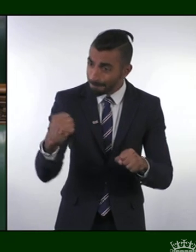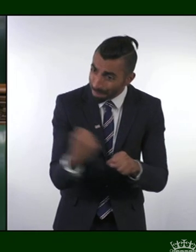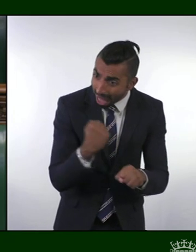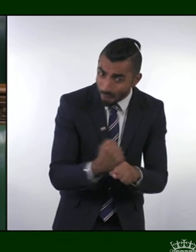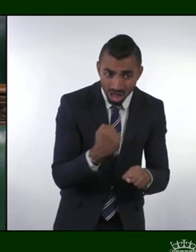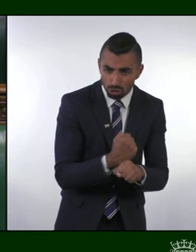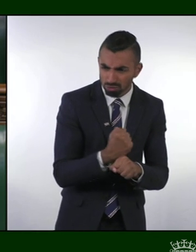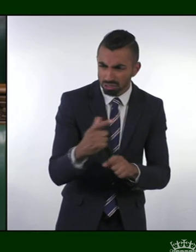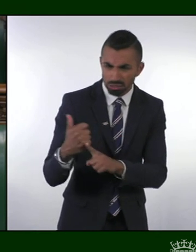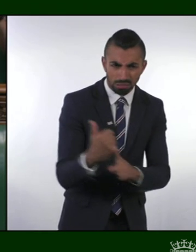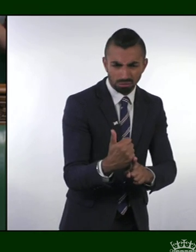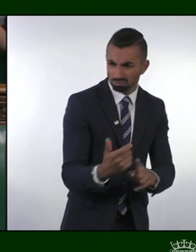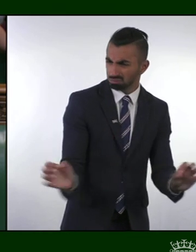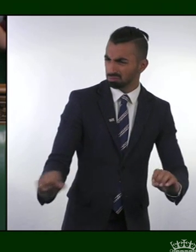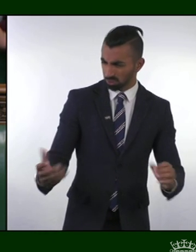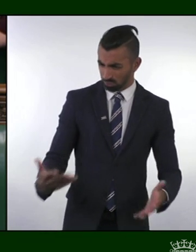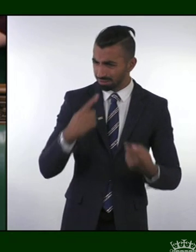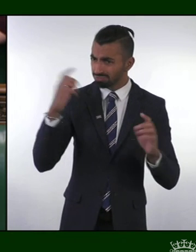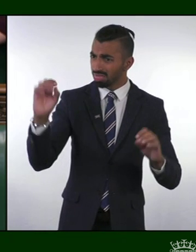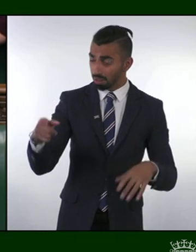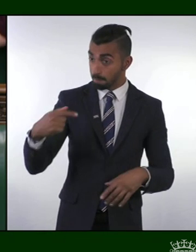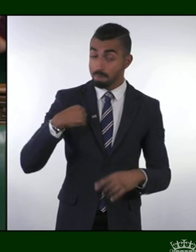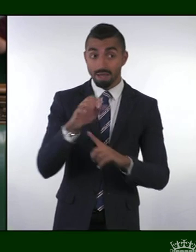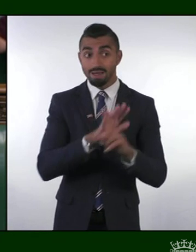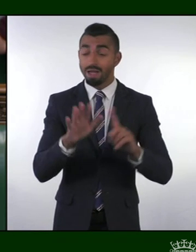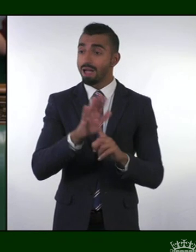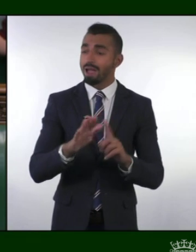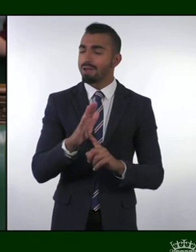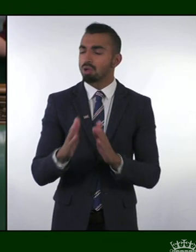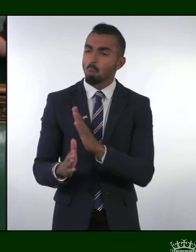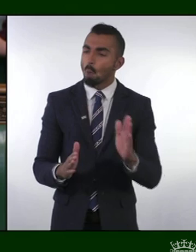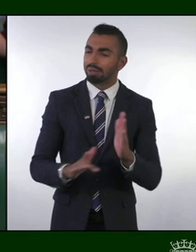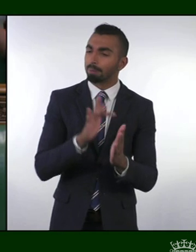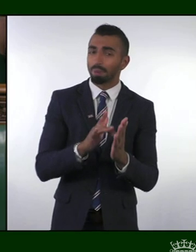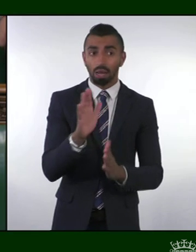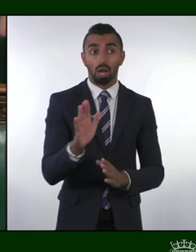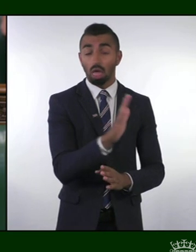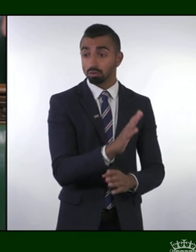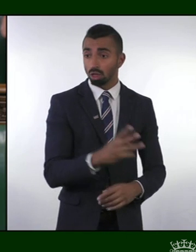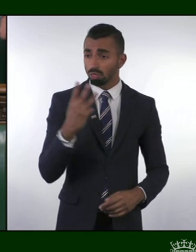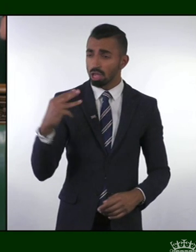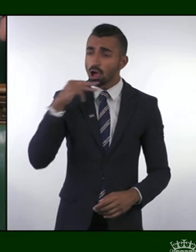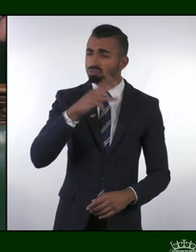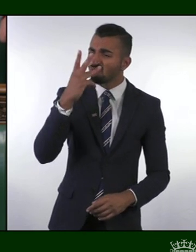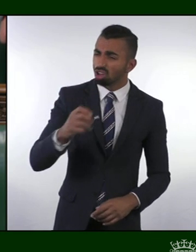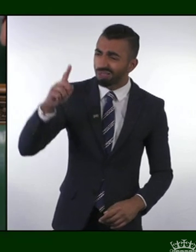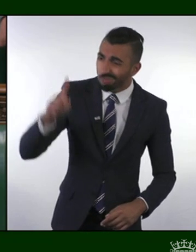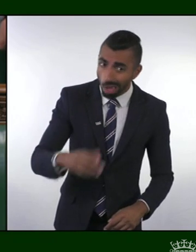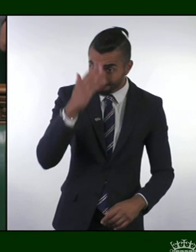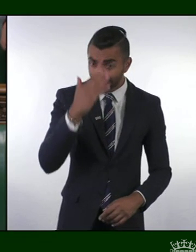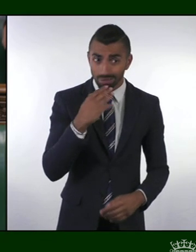We have 330,000 people across the west midlands on furlough in construction, manufacturing and the car business.